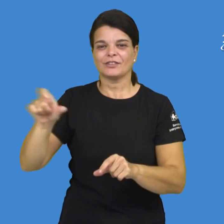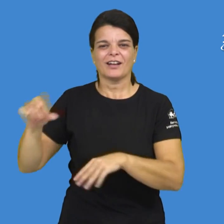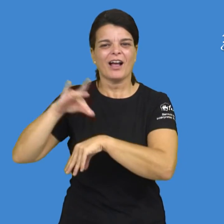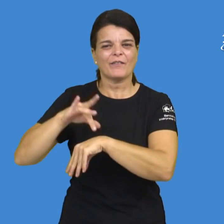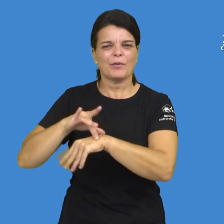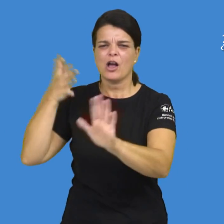enfermo